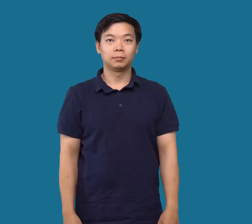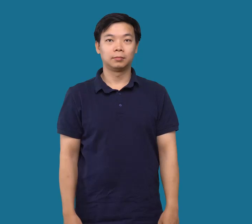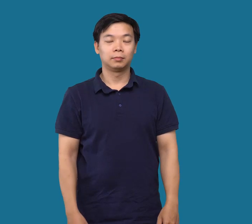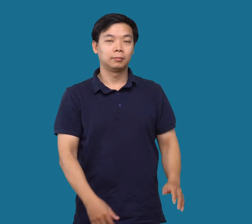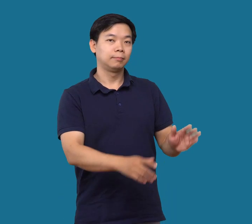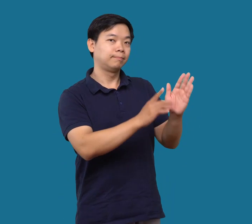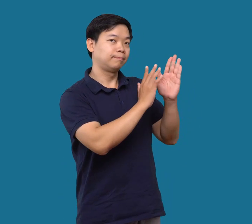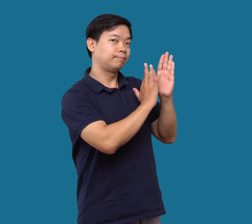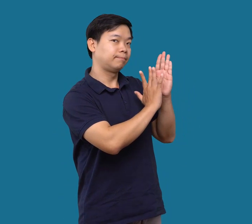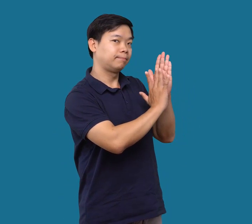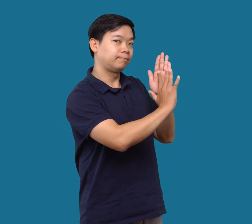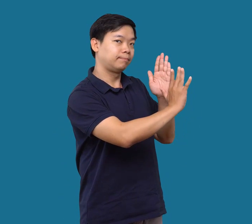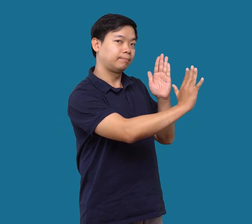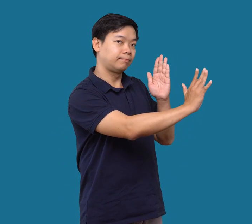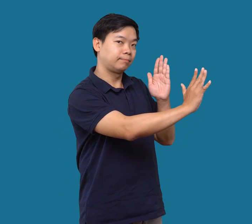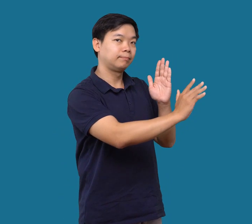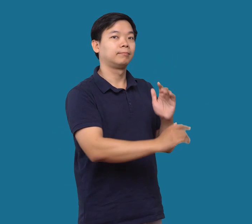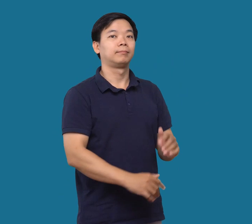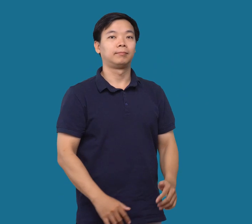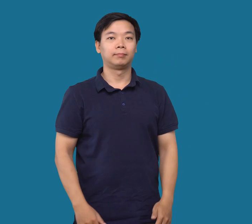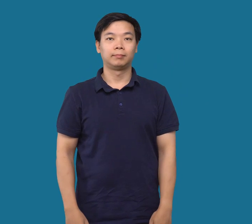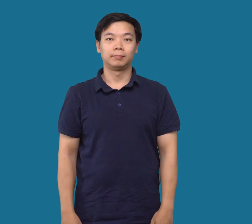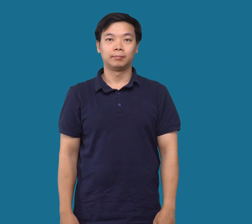câu thơ